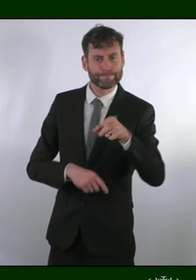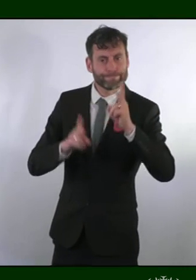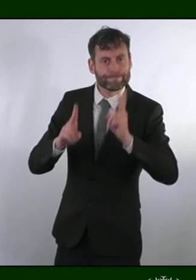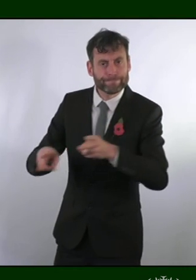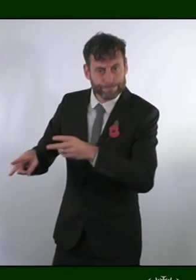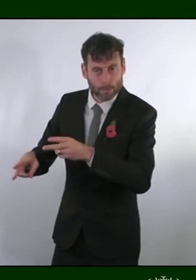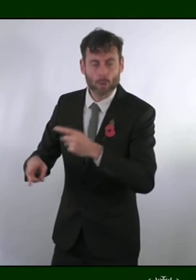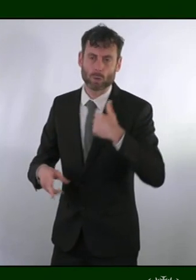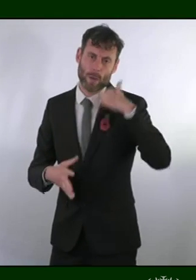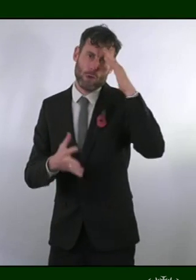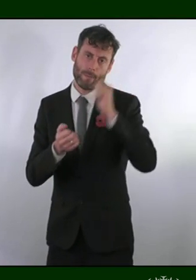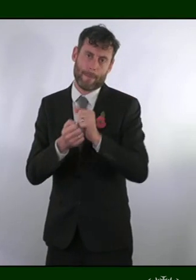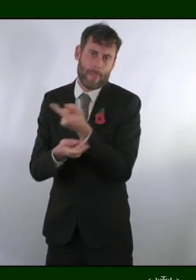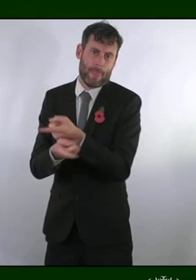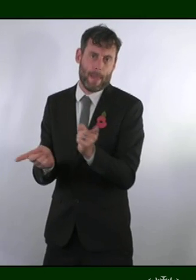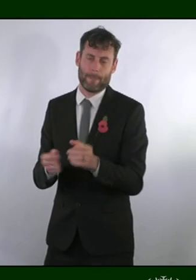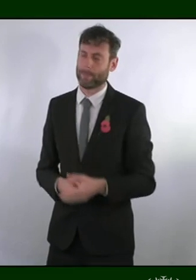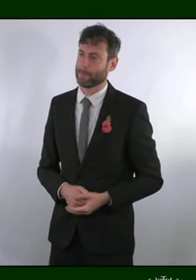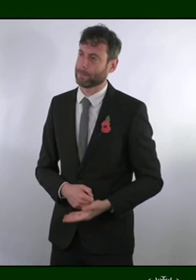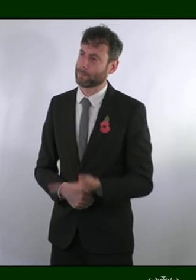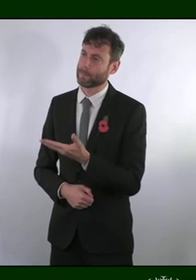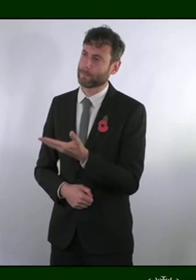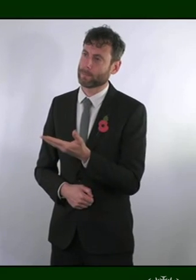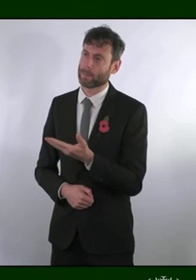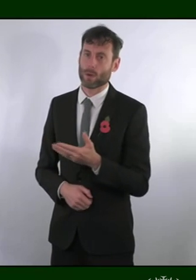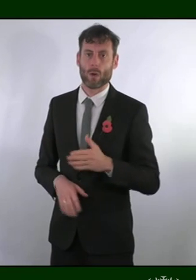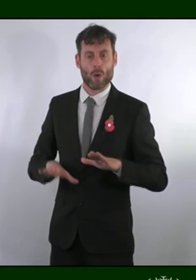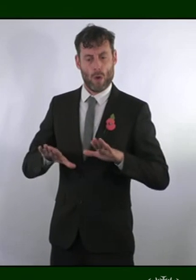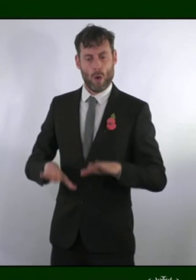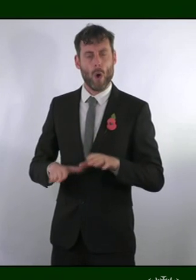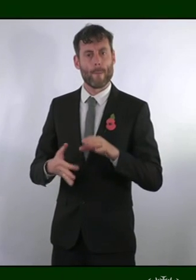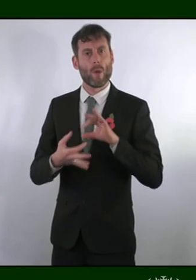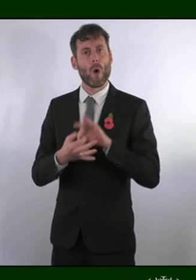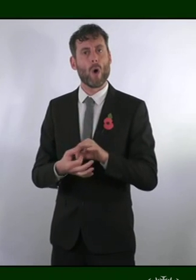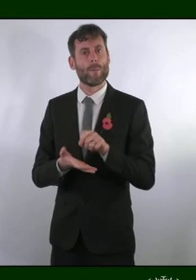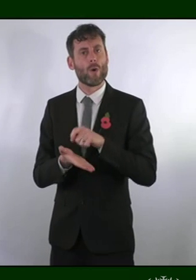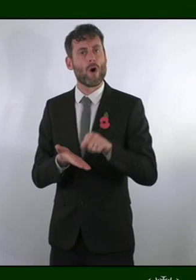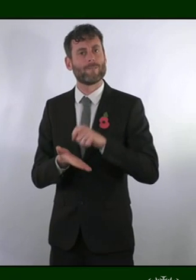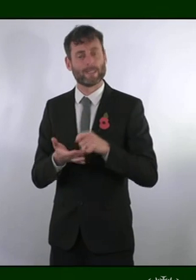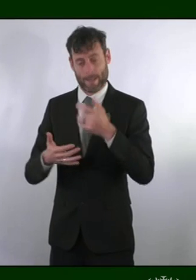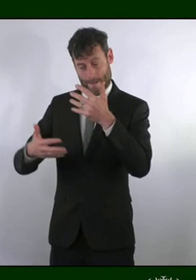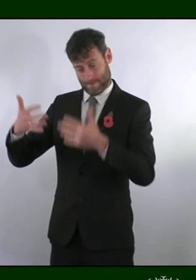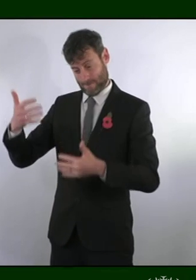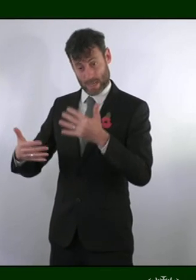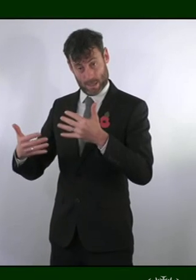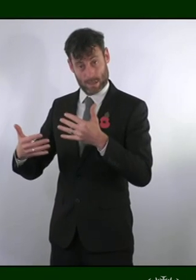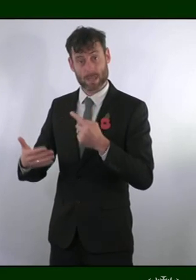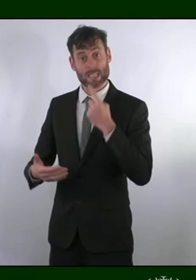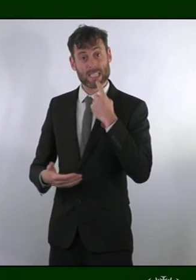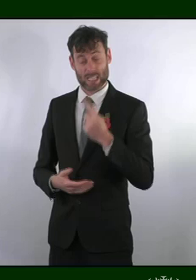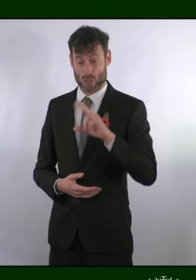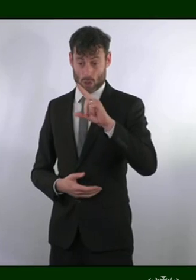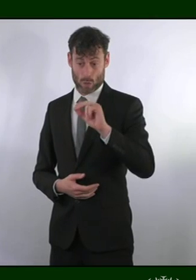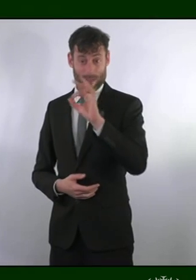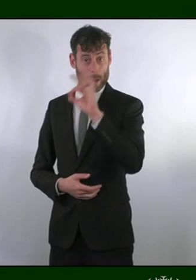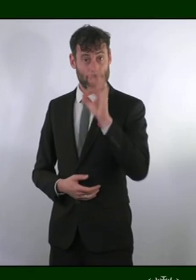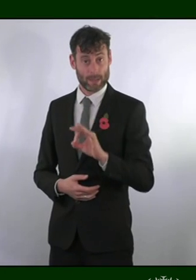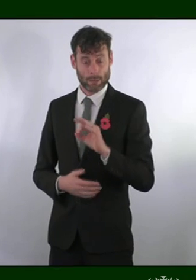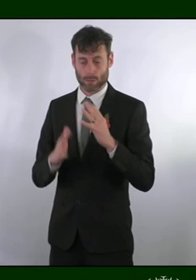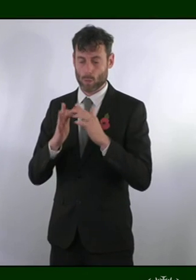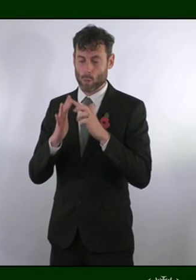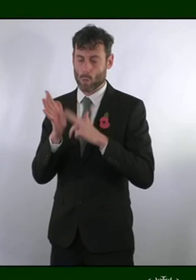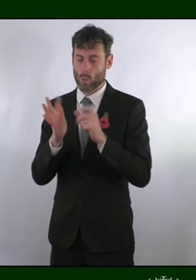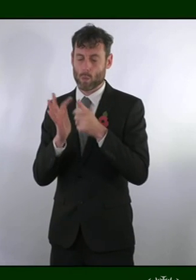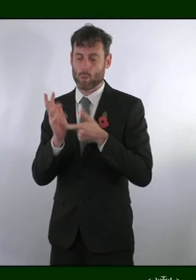According to Home Office figures, just 12% of Windrush victims have received compensation and nine people have died waiting.